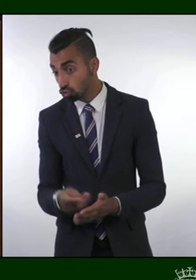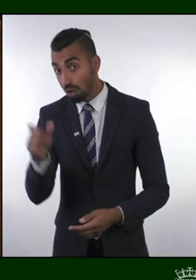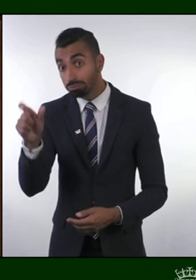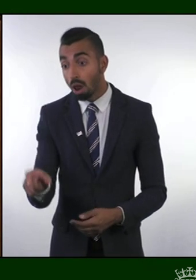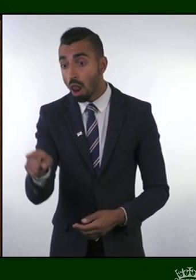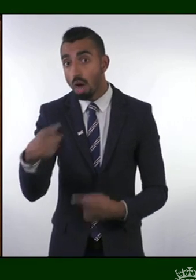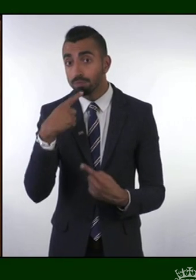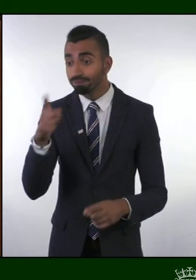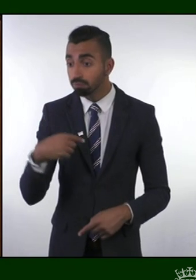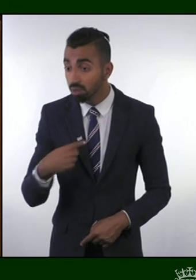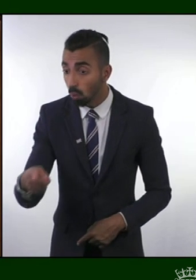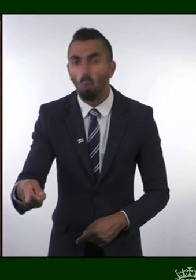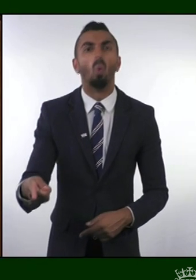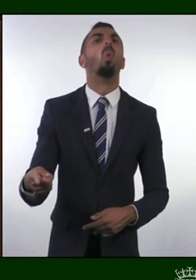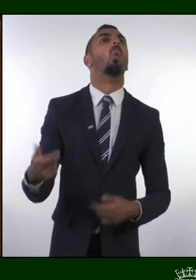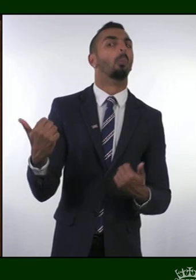The article finished by saying: